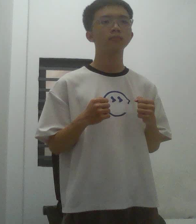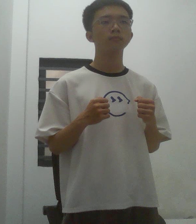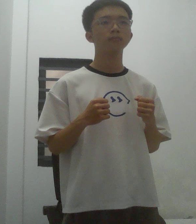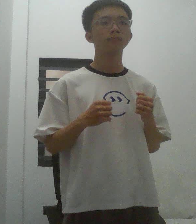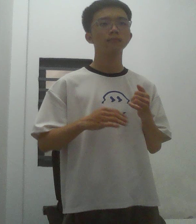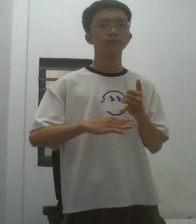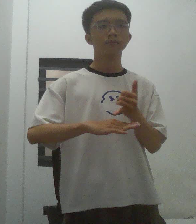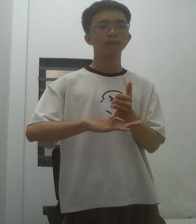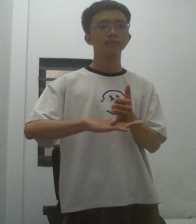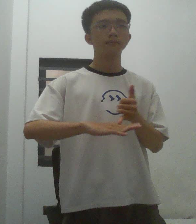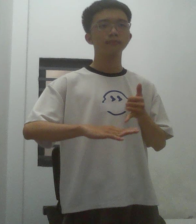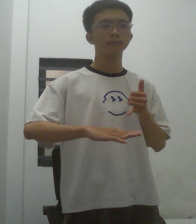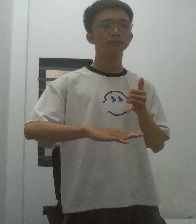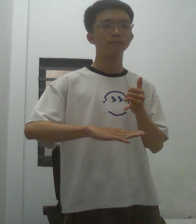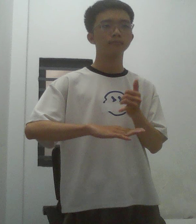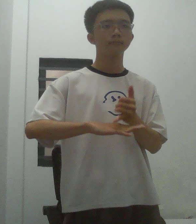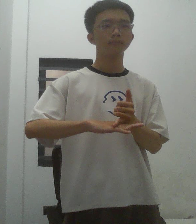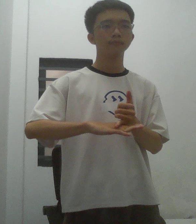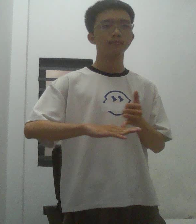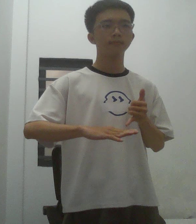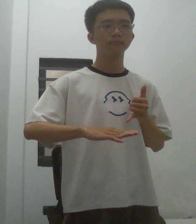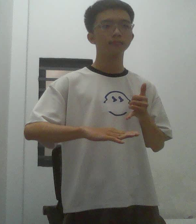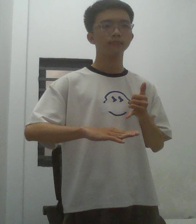cuoi tuan